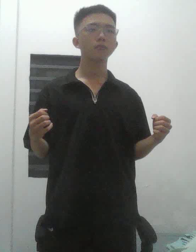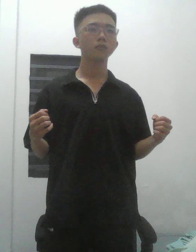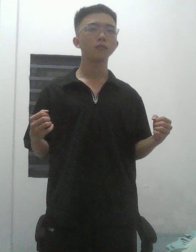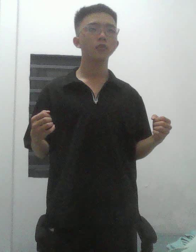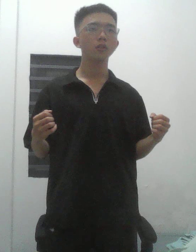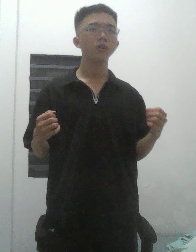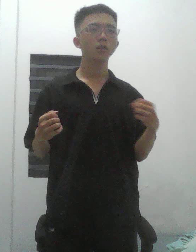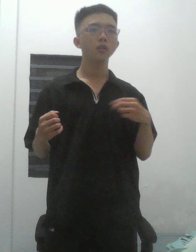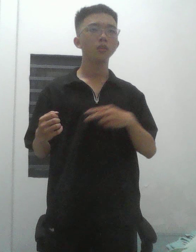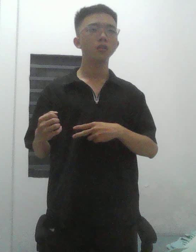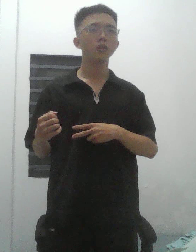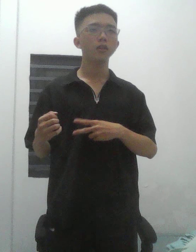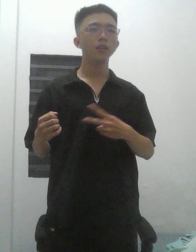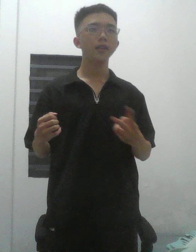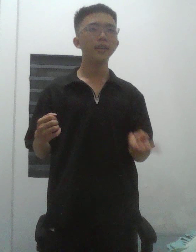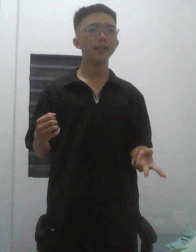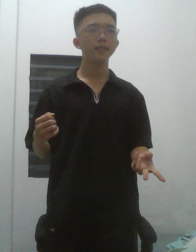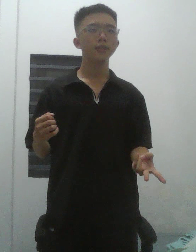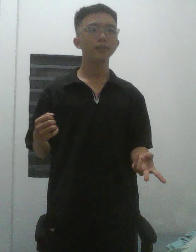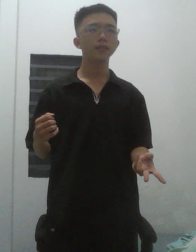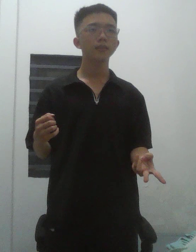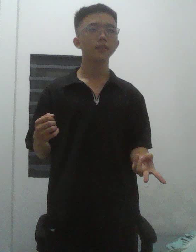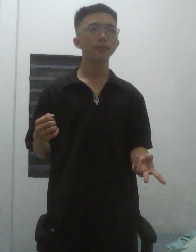it